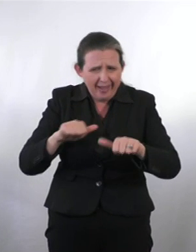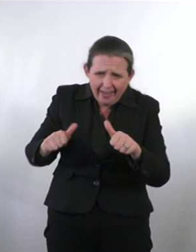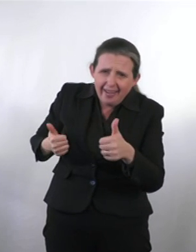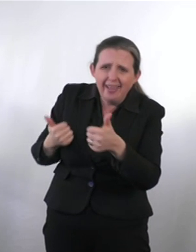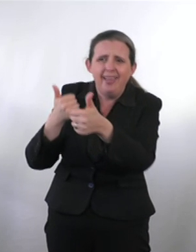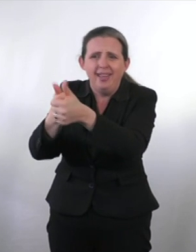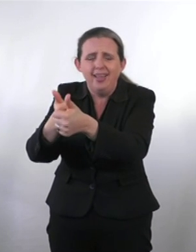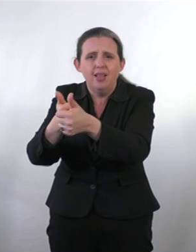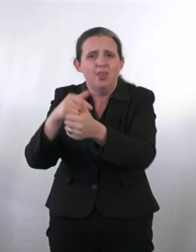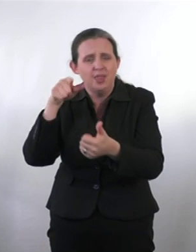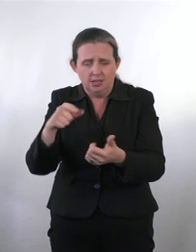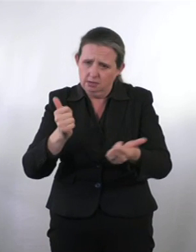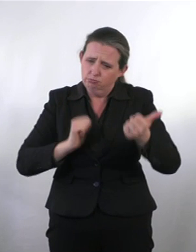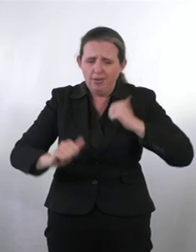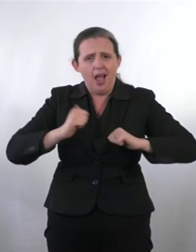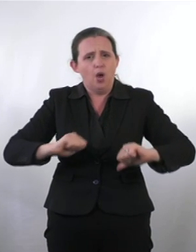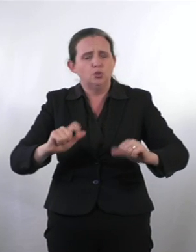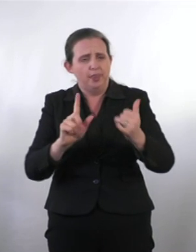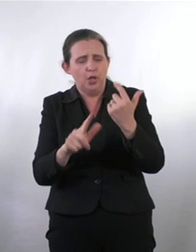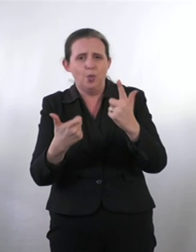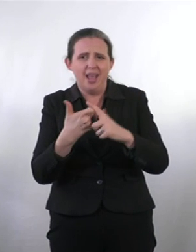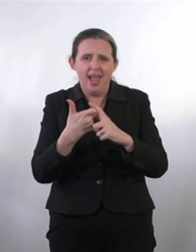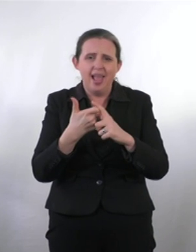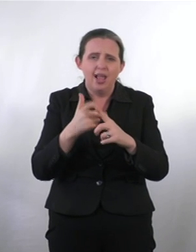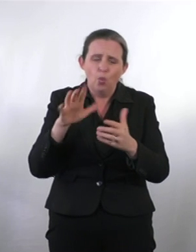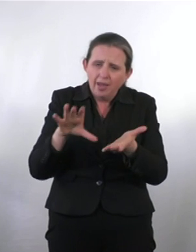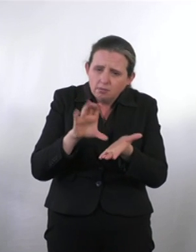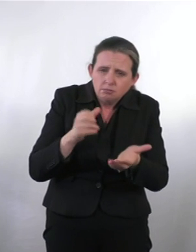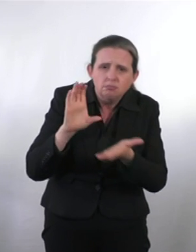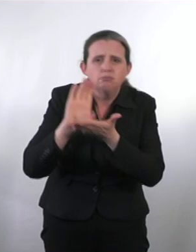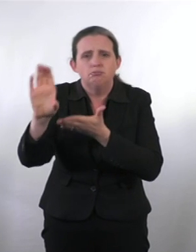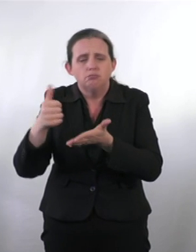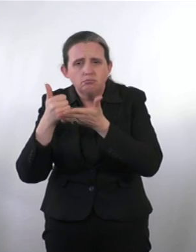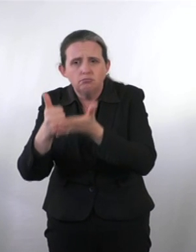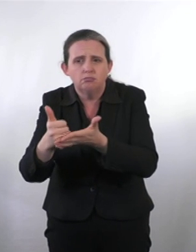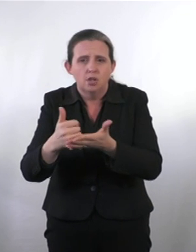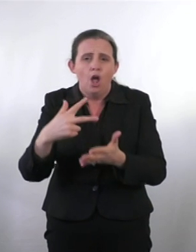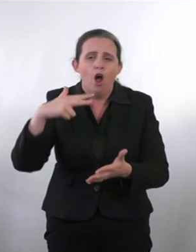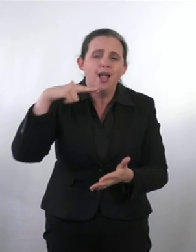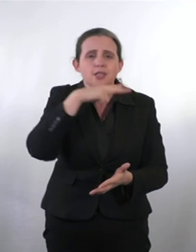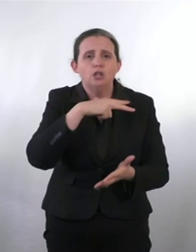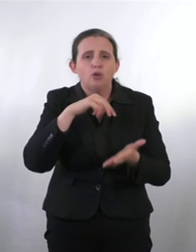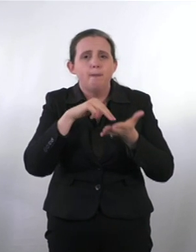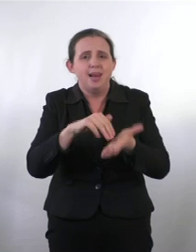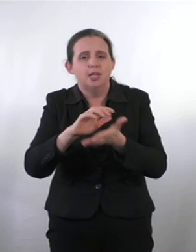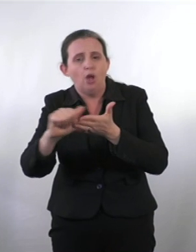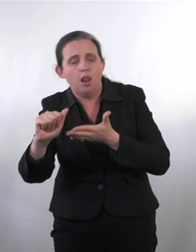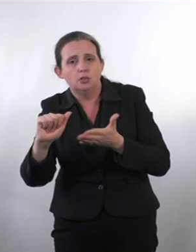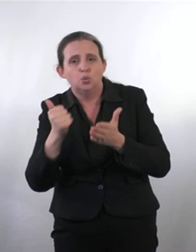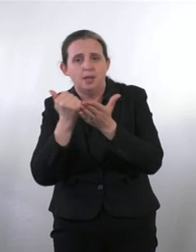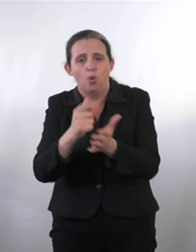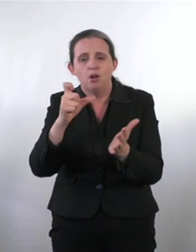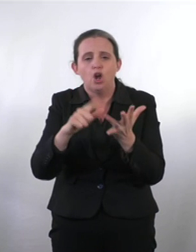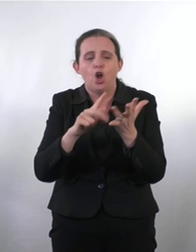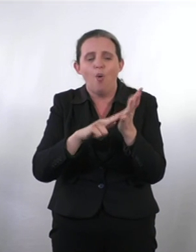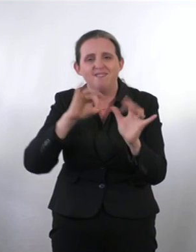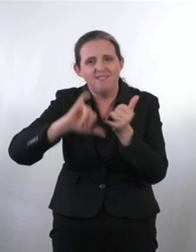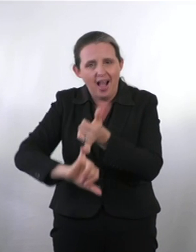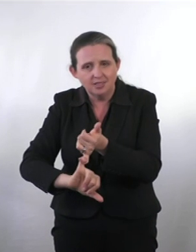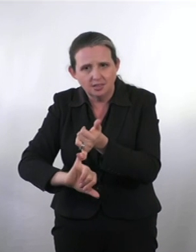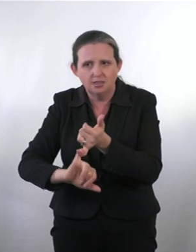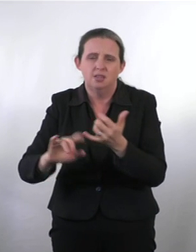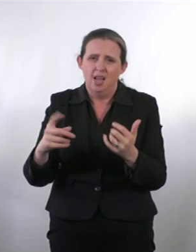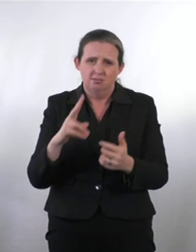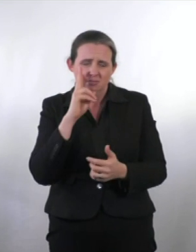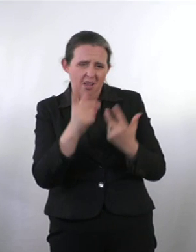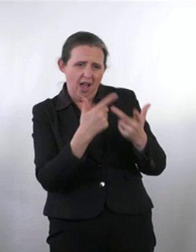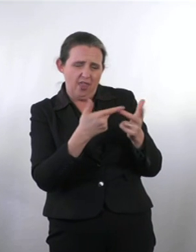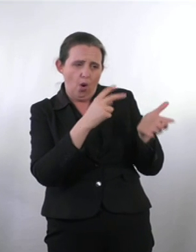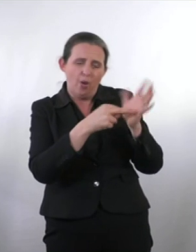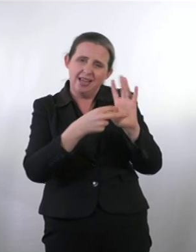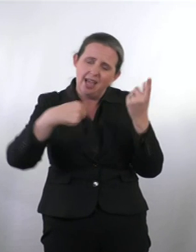We should be proud in this country of what we are doing: I think about the $800 million to support COVAX, to say nothing of what we are doing with Gavi and CEPI—the Coalition for Epidemic Preparedness Innovations—and other organisations.